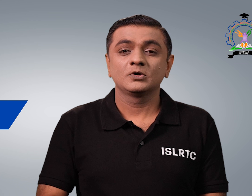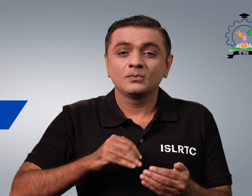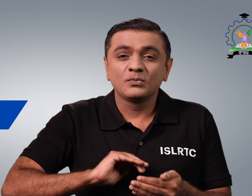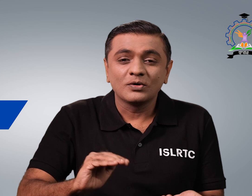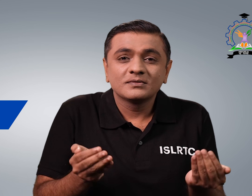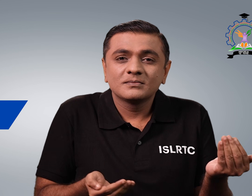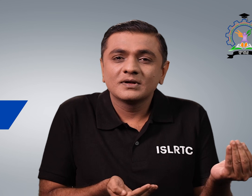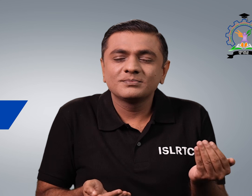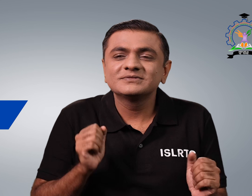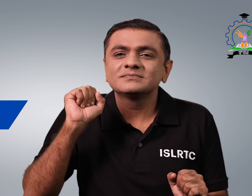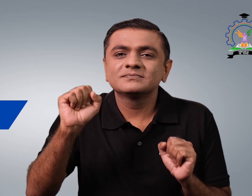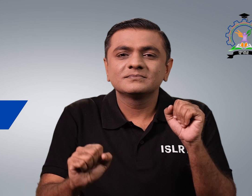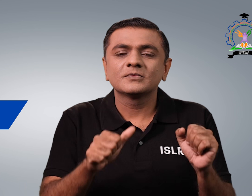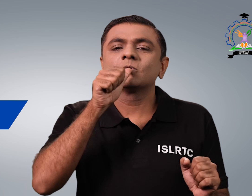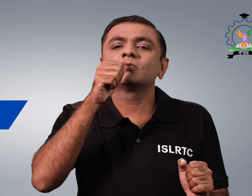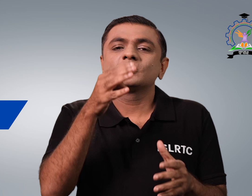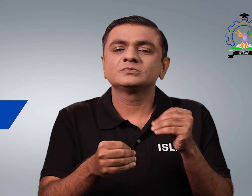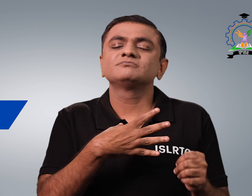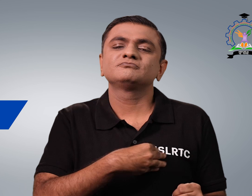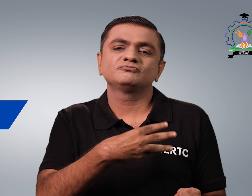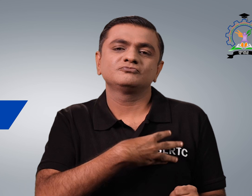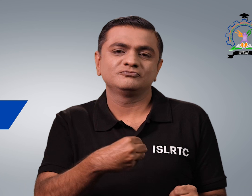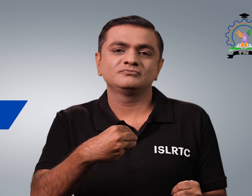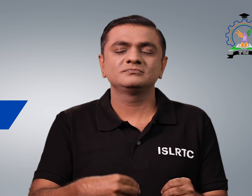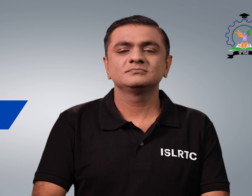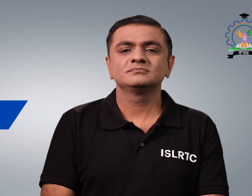It refers to feeding a baby with milk directly from the woman's breast.